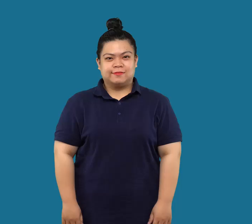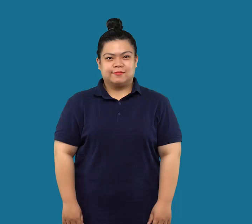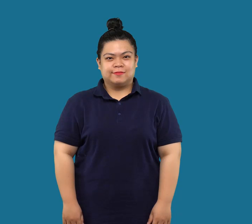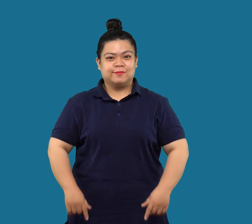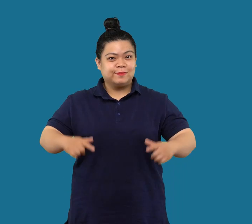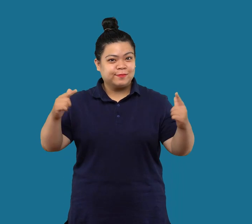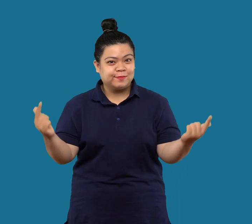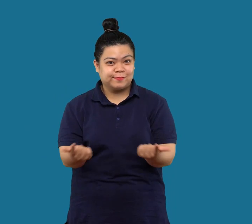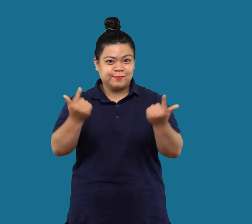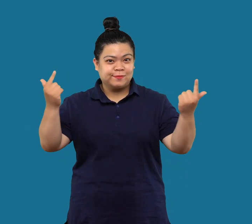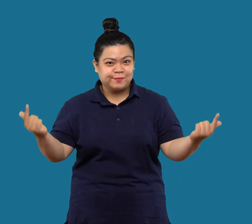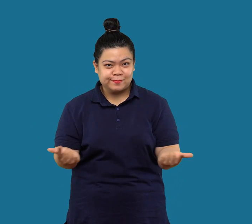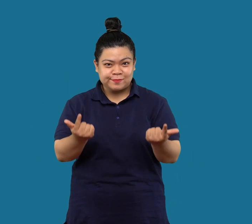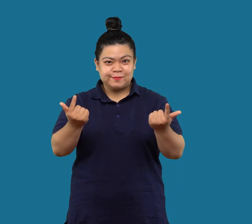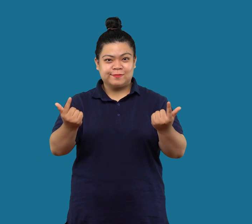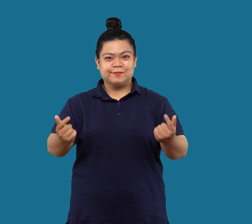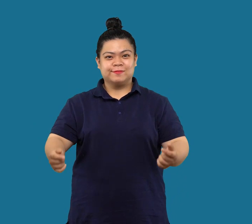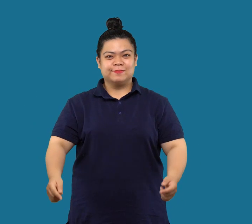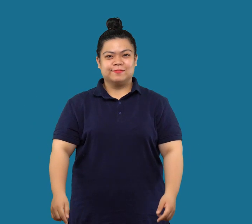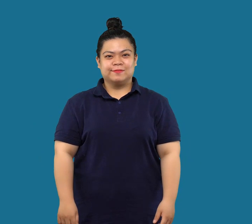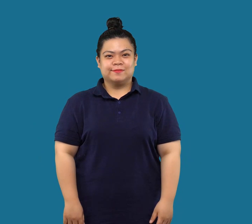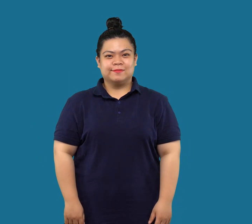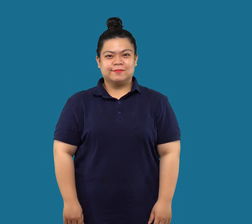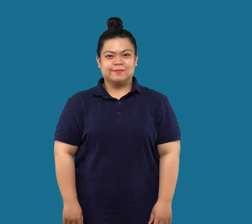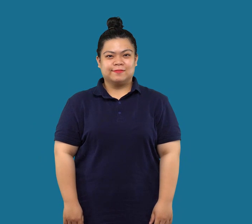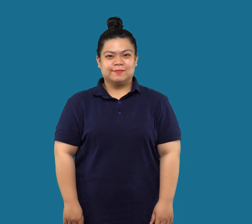liên hoan